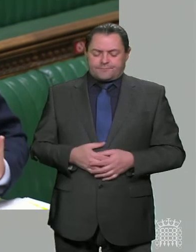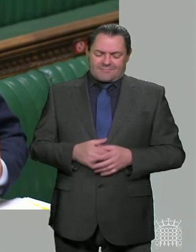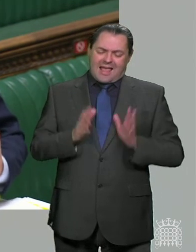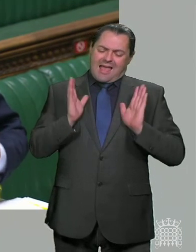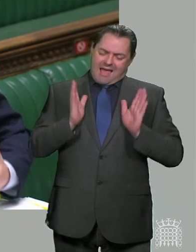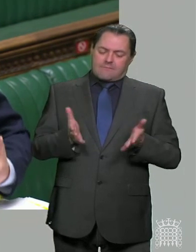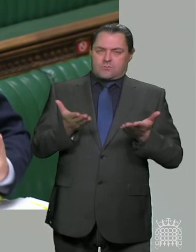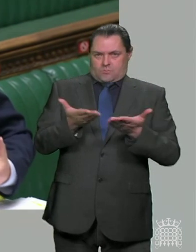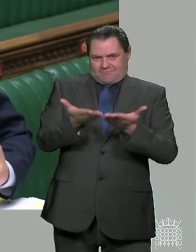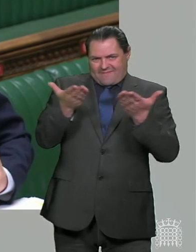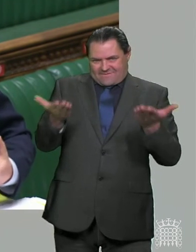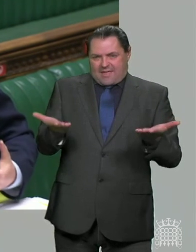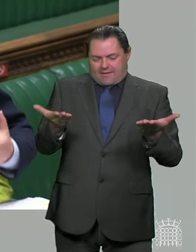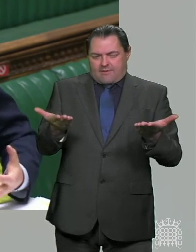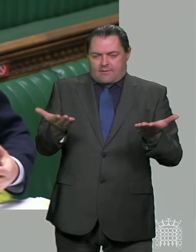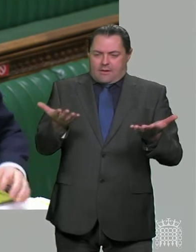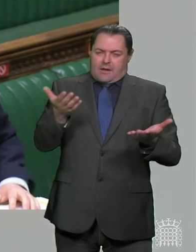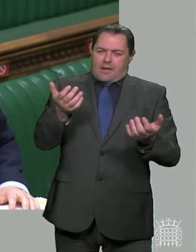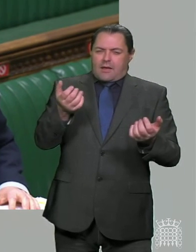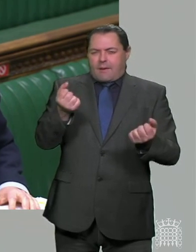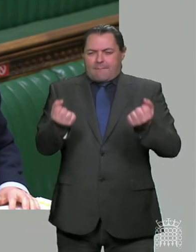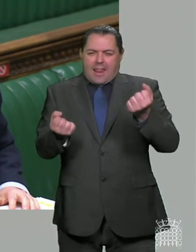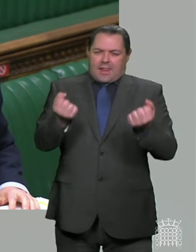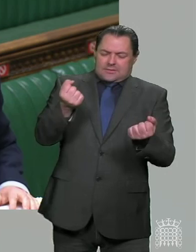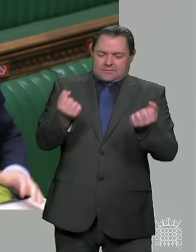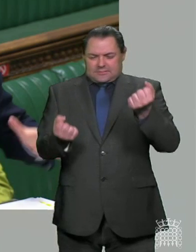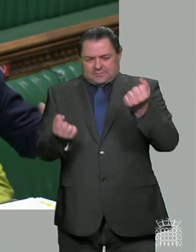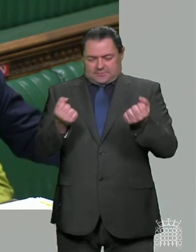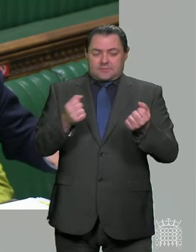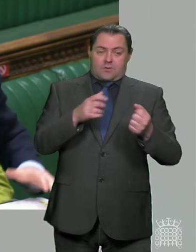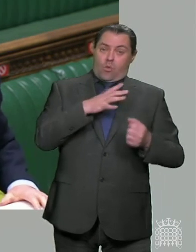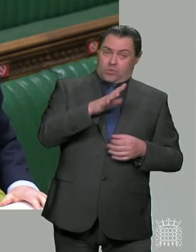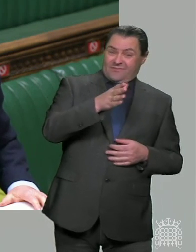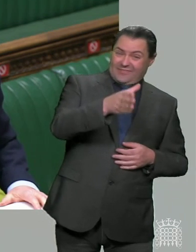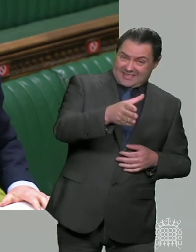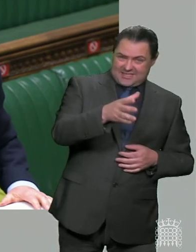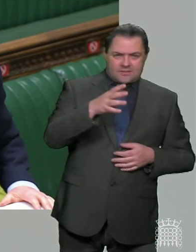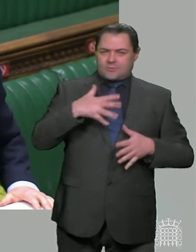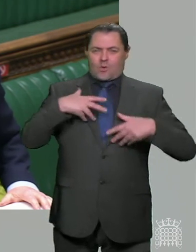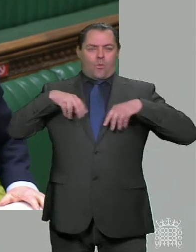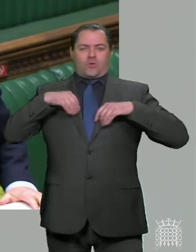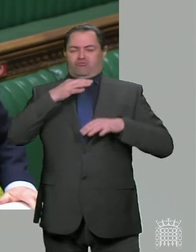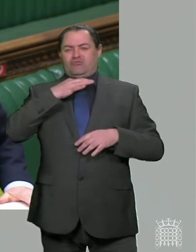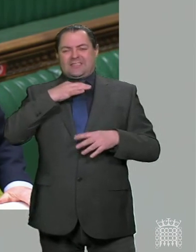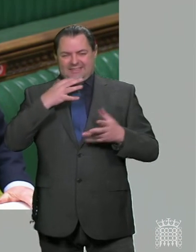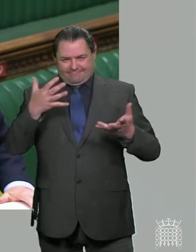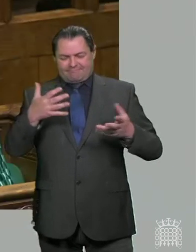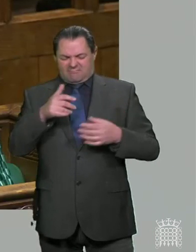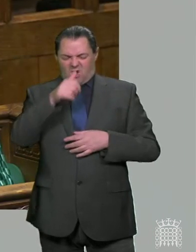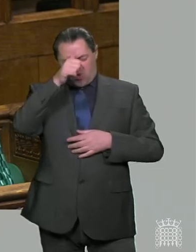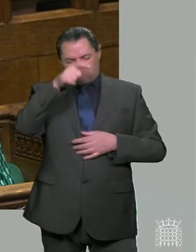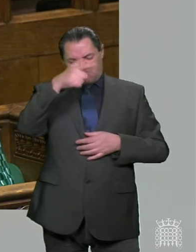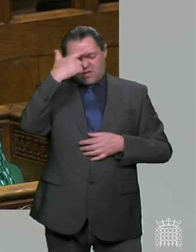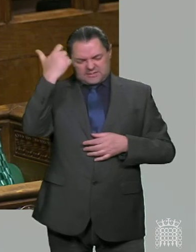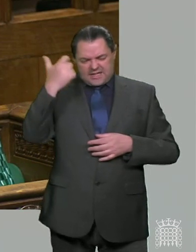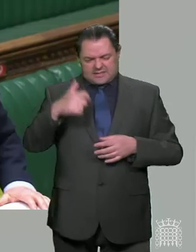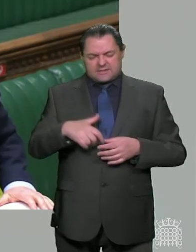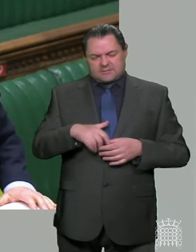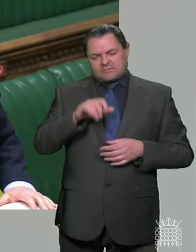We need to balance those wholly legitimate feelings with the need to manage the risk of infection, as I know my honourable Friend understands very well.